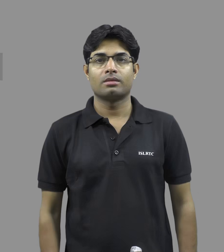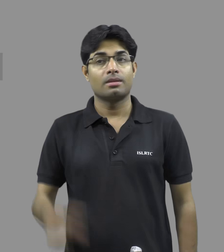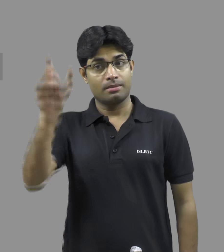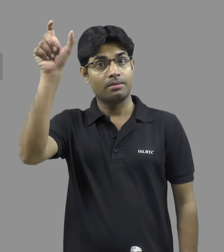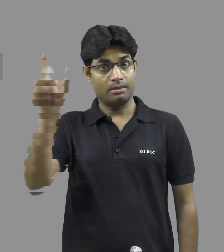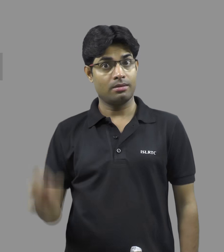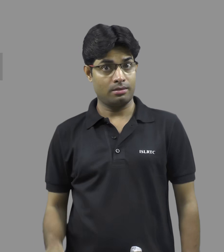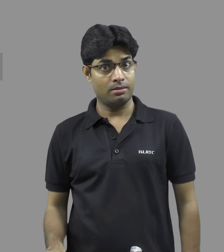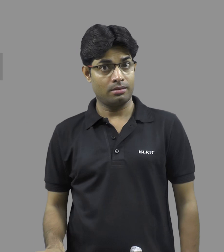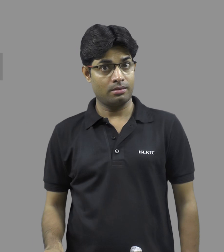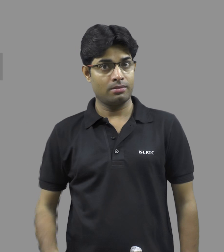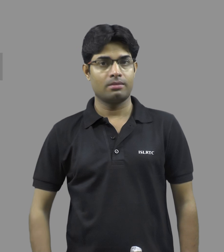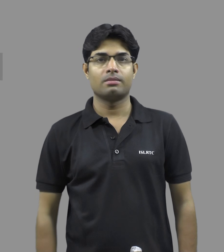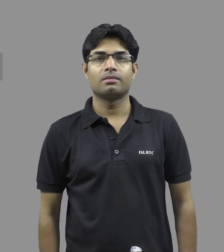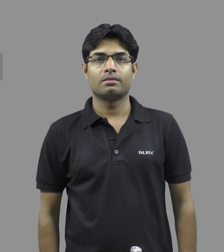Person